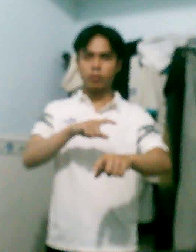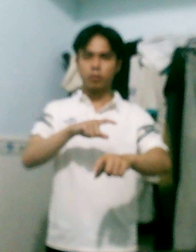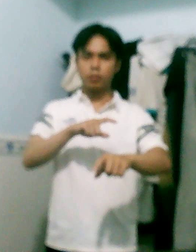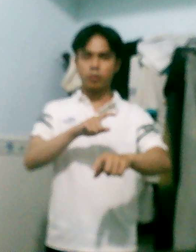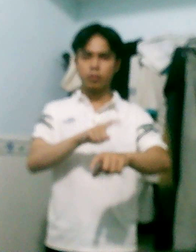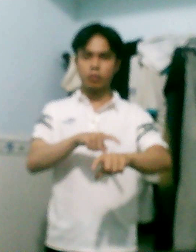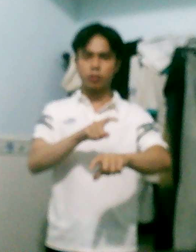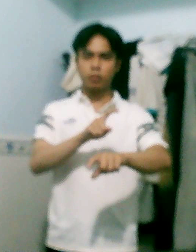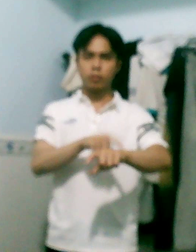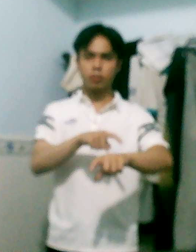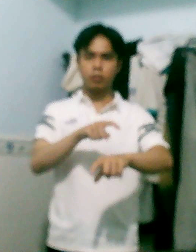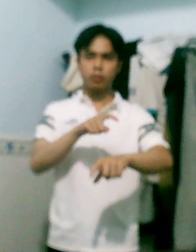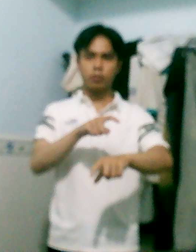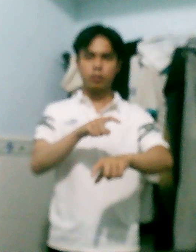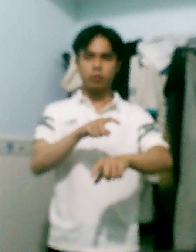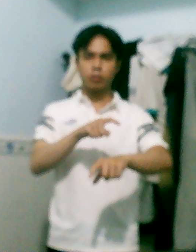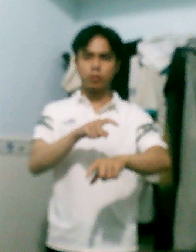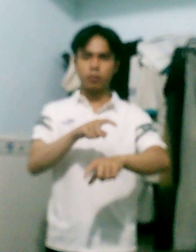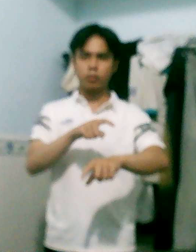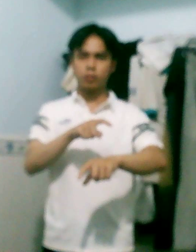gio